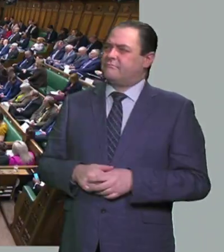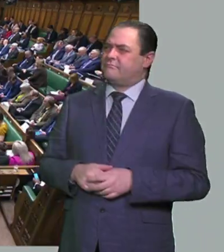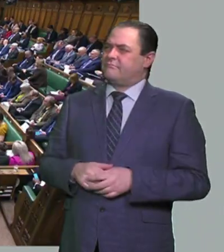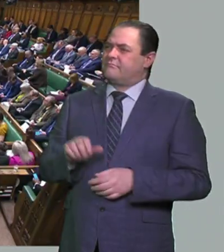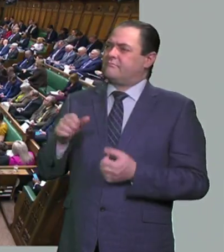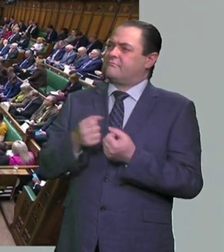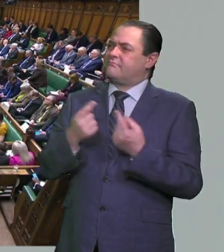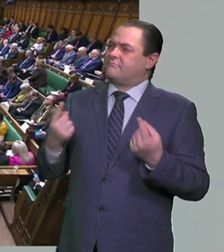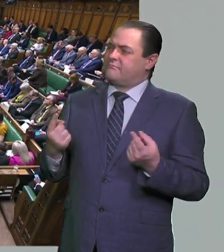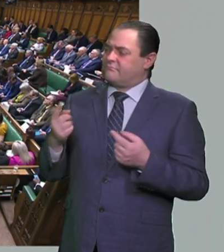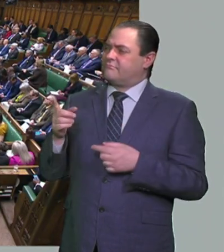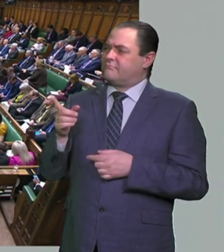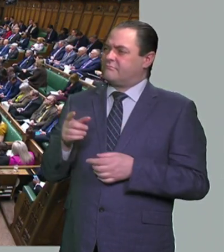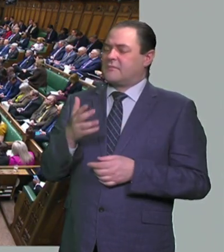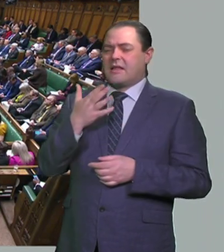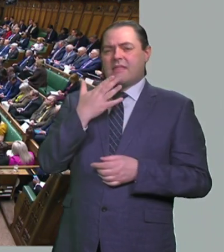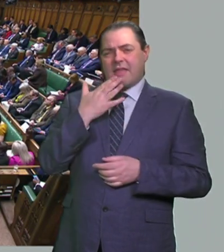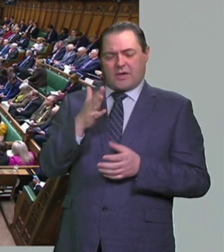I call the shadow Minister.